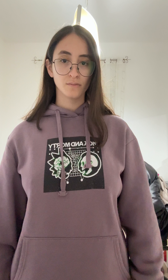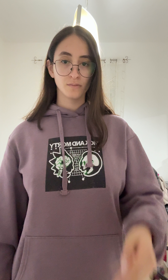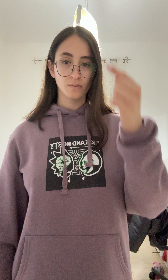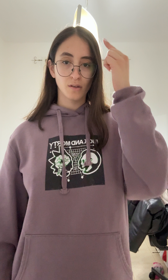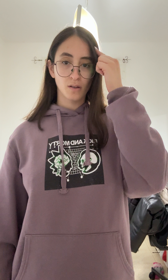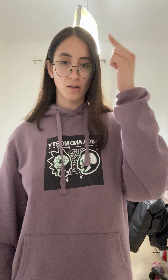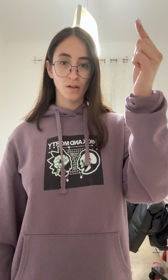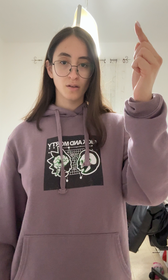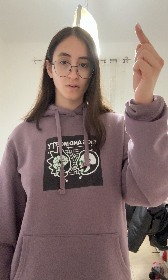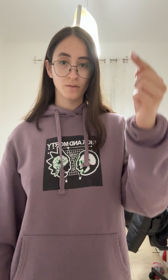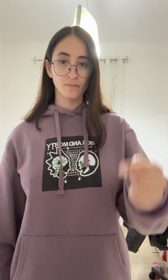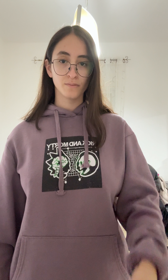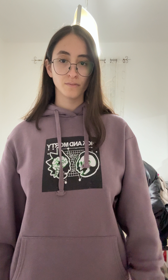לדעת